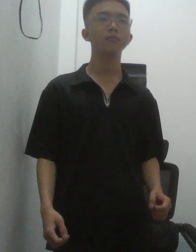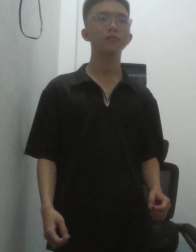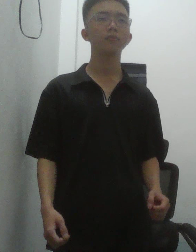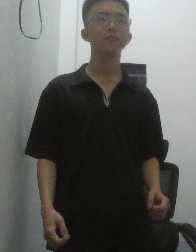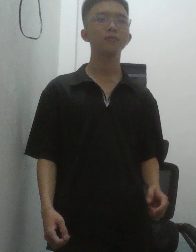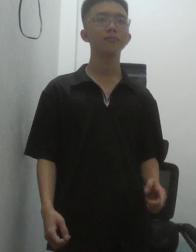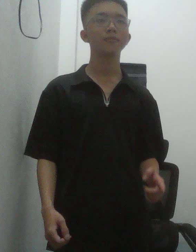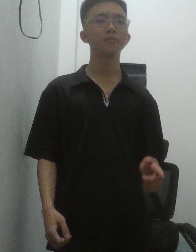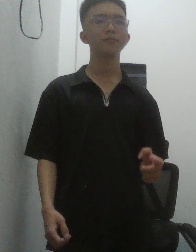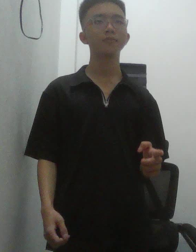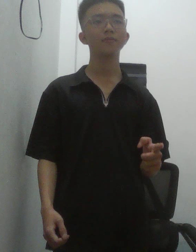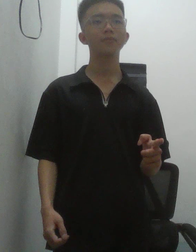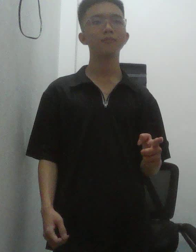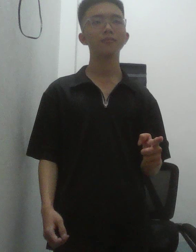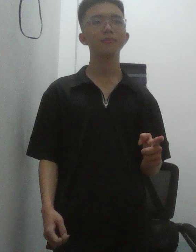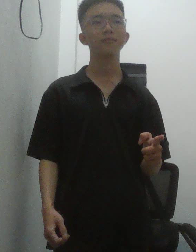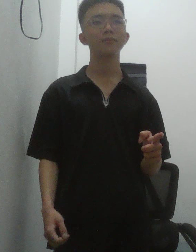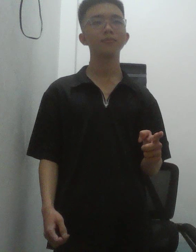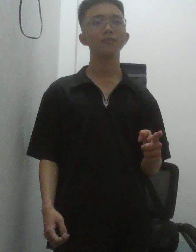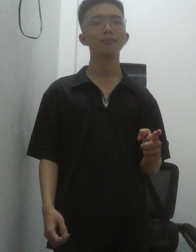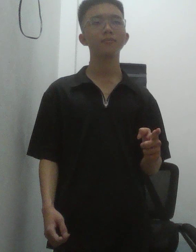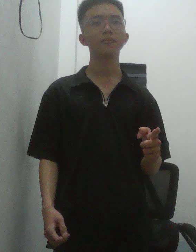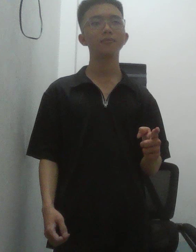ban